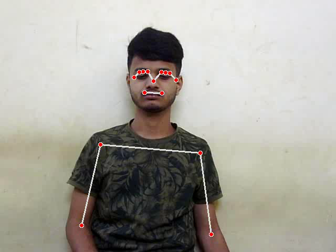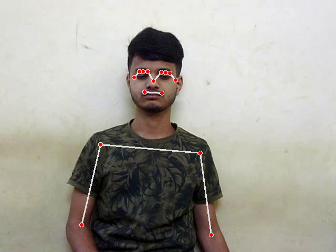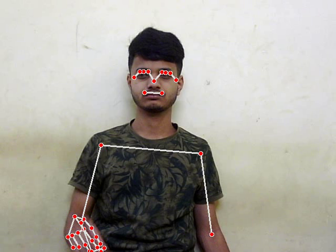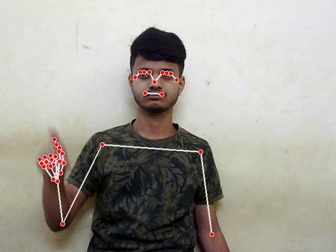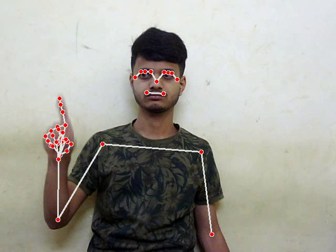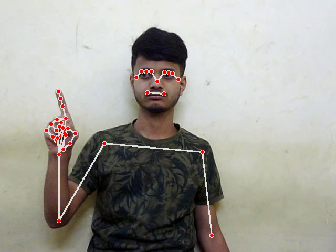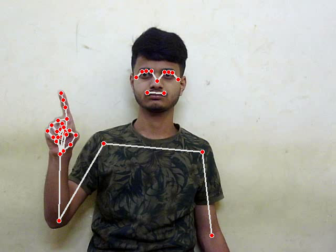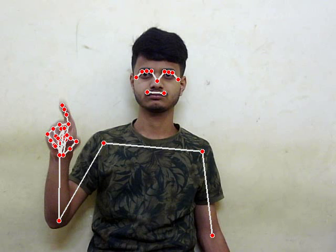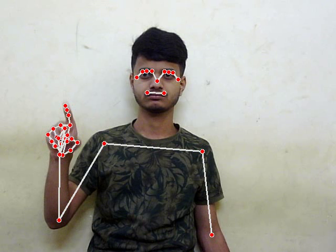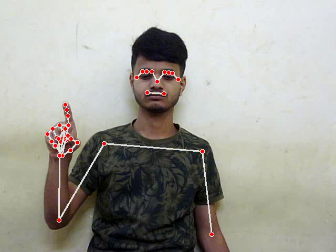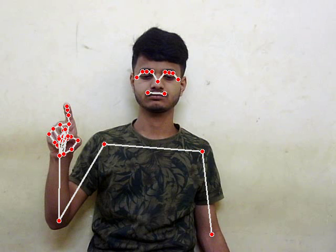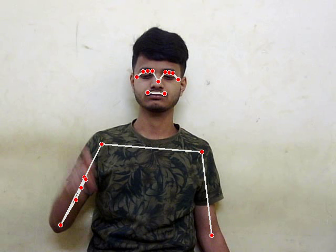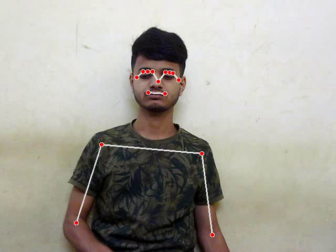need